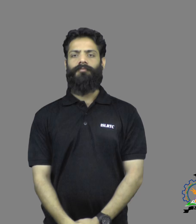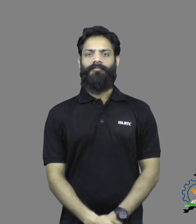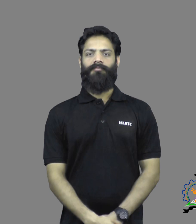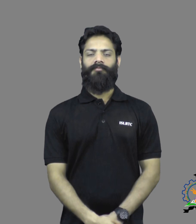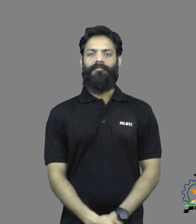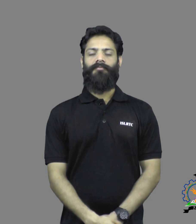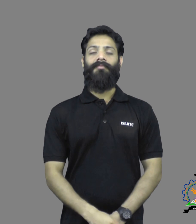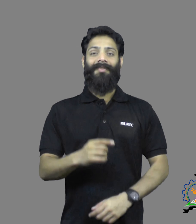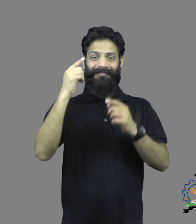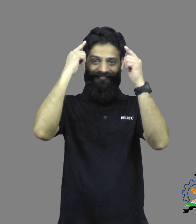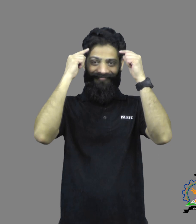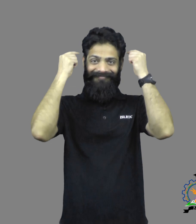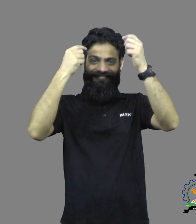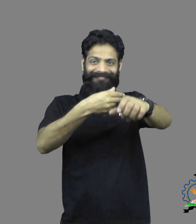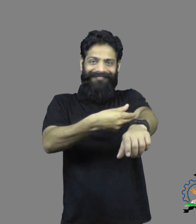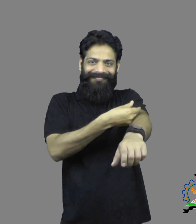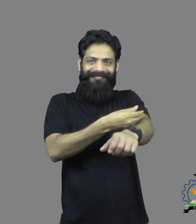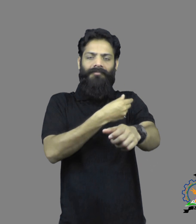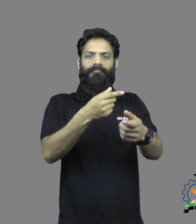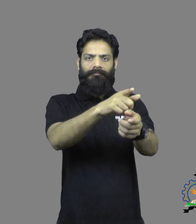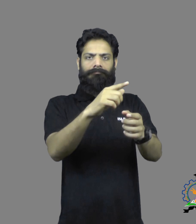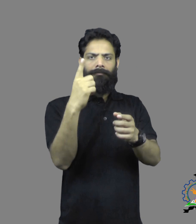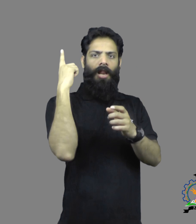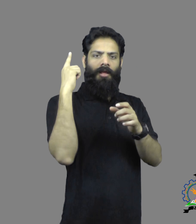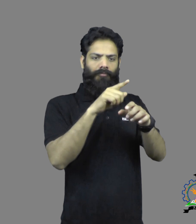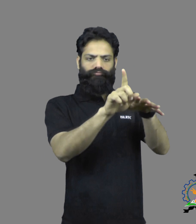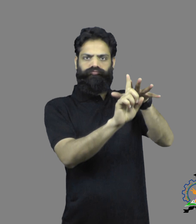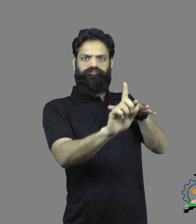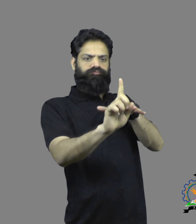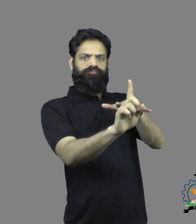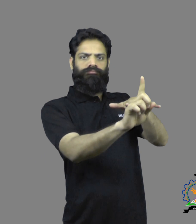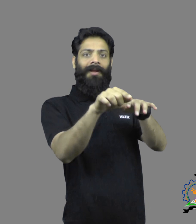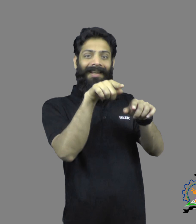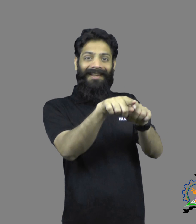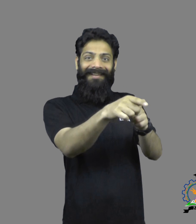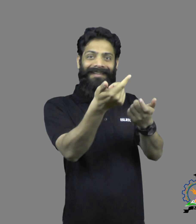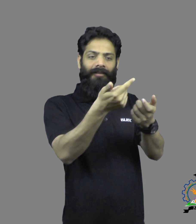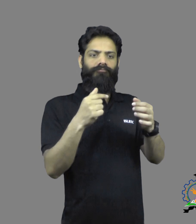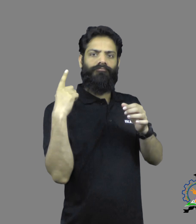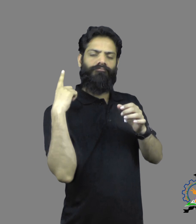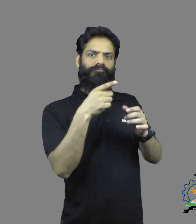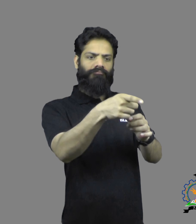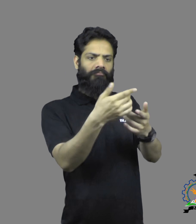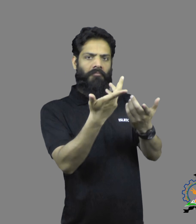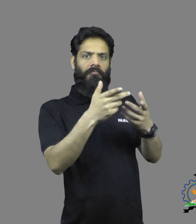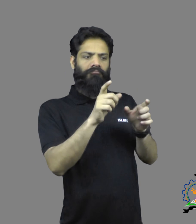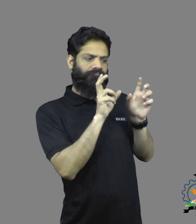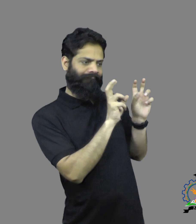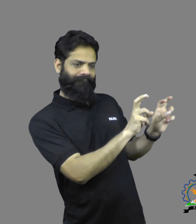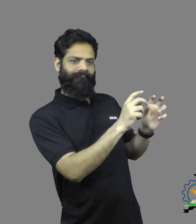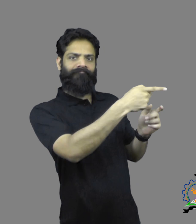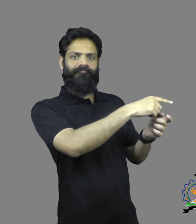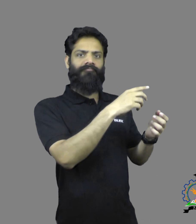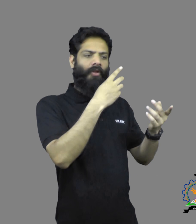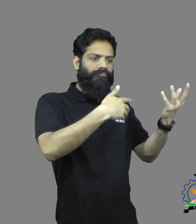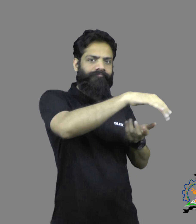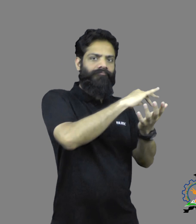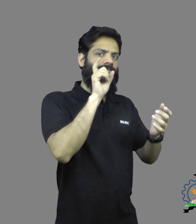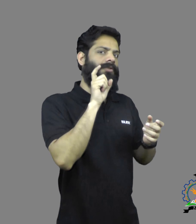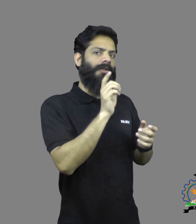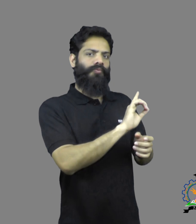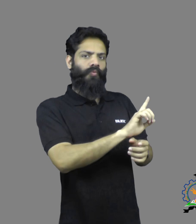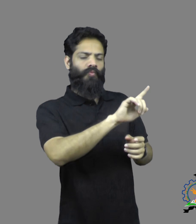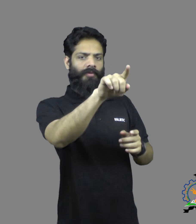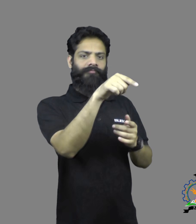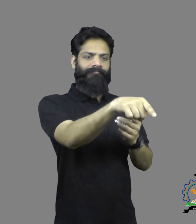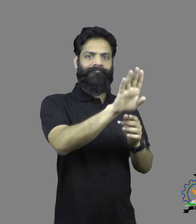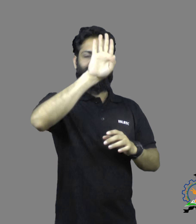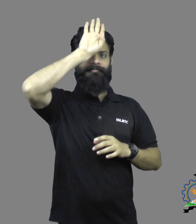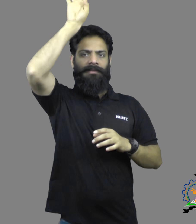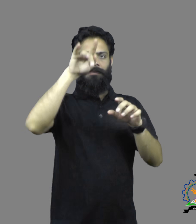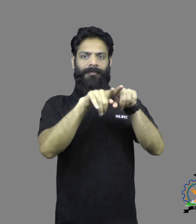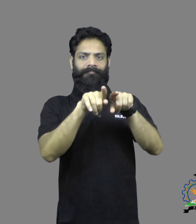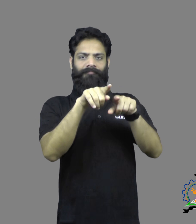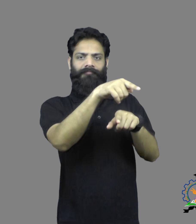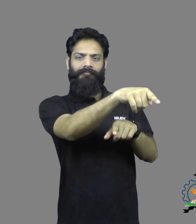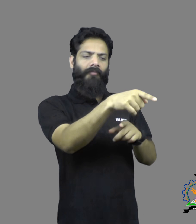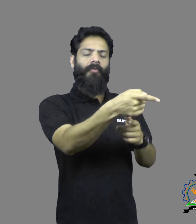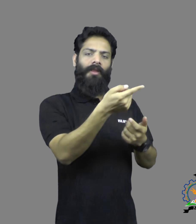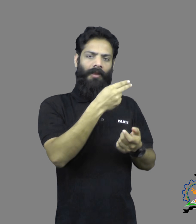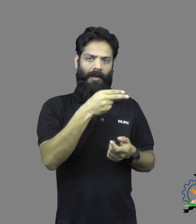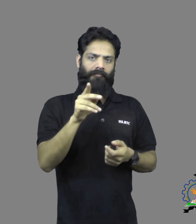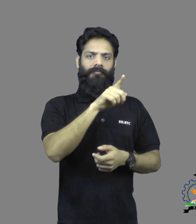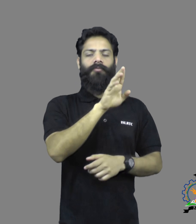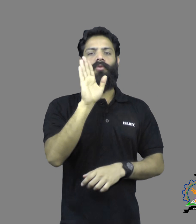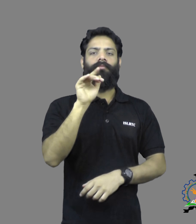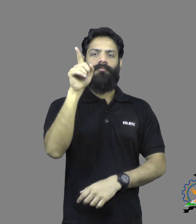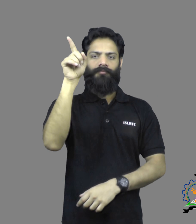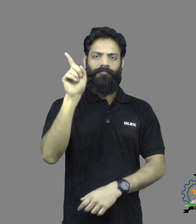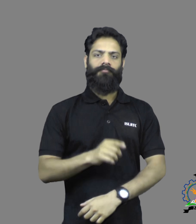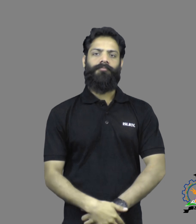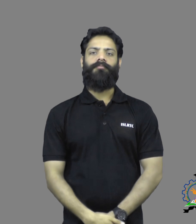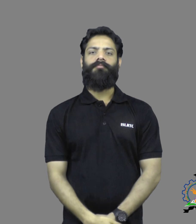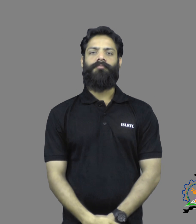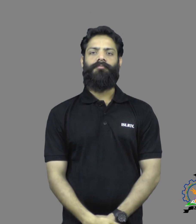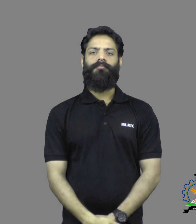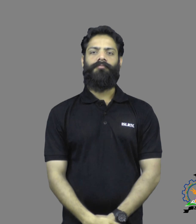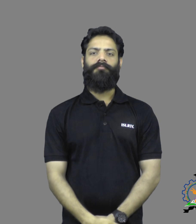Ram